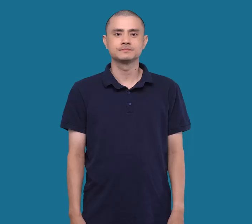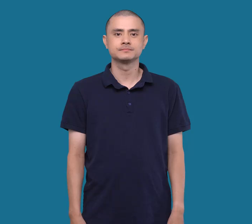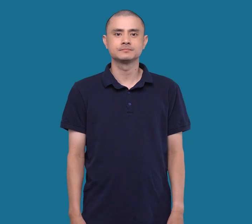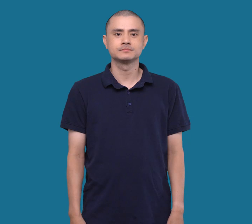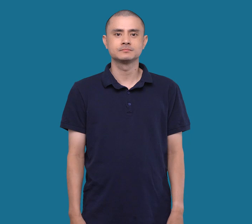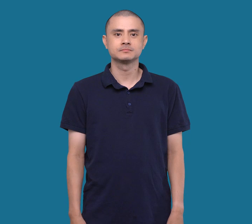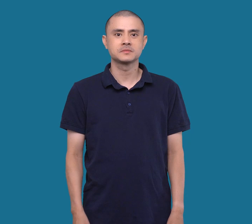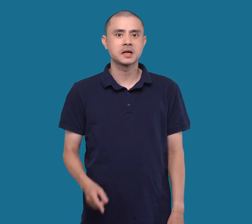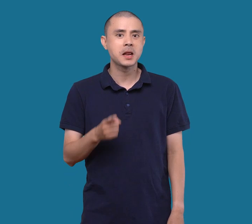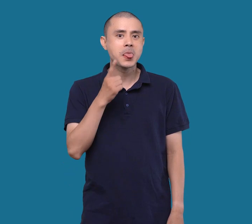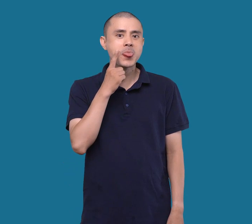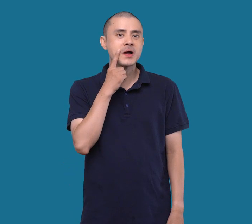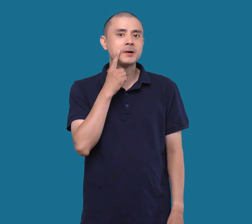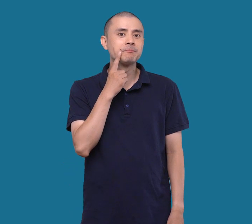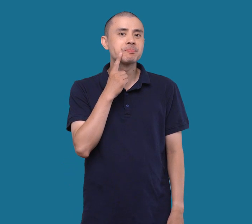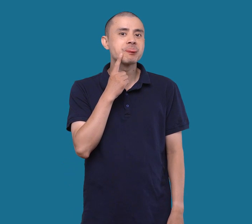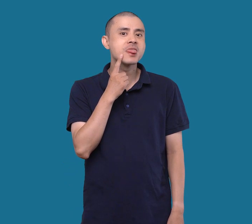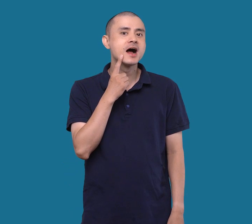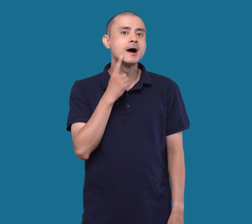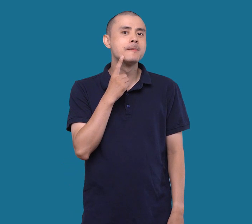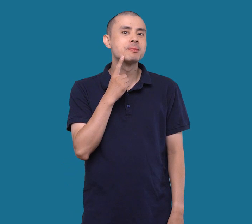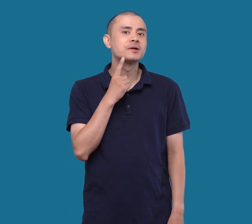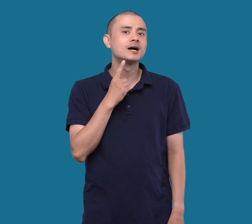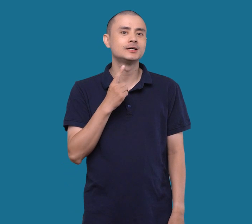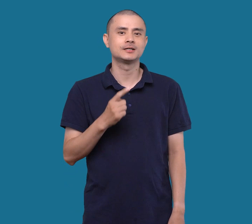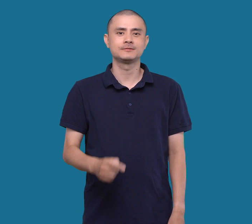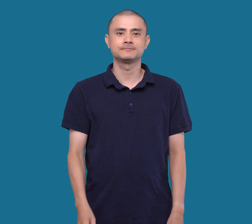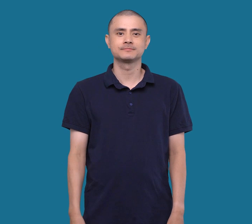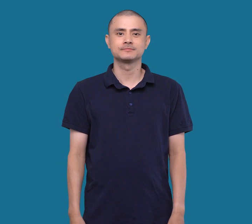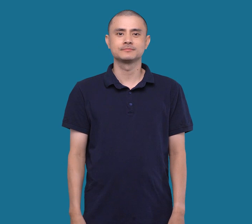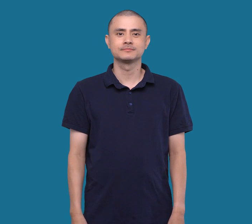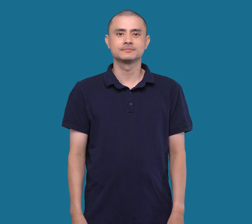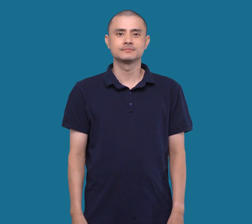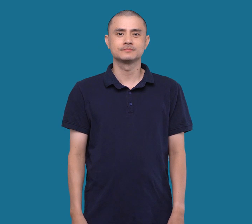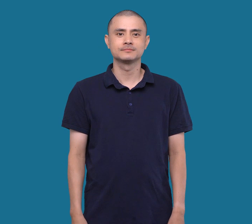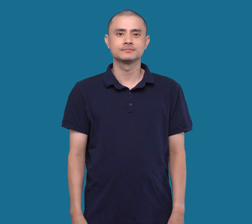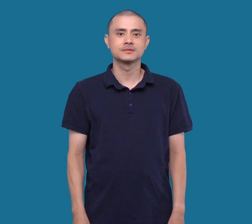thèm